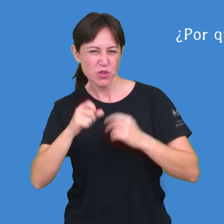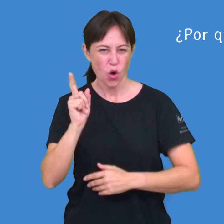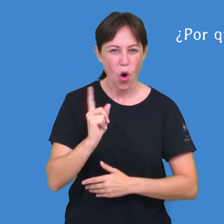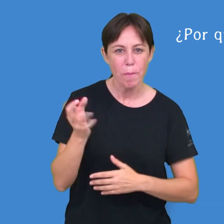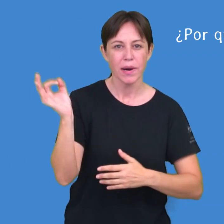no